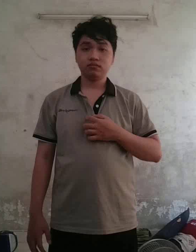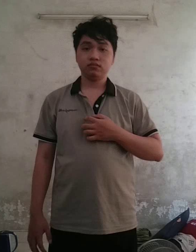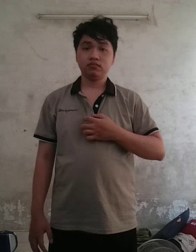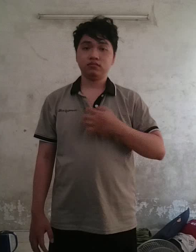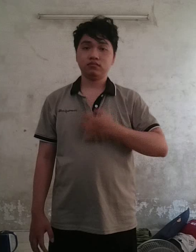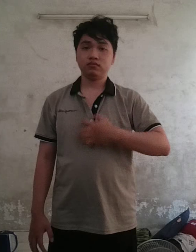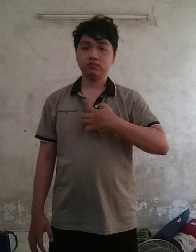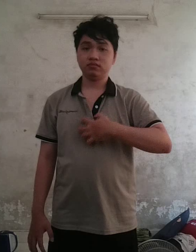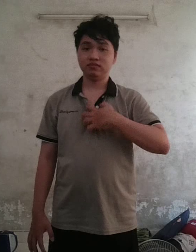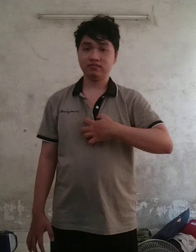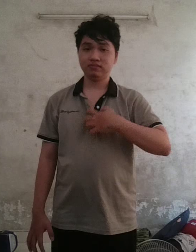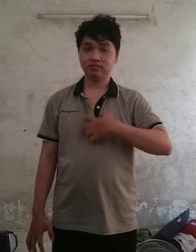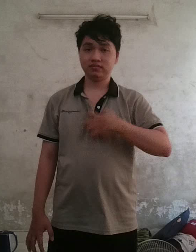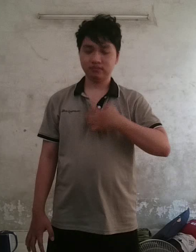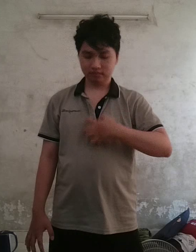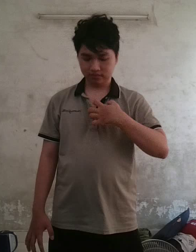ghen